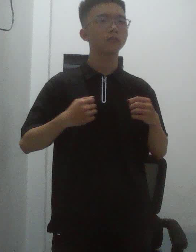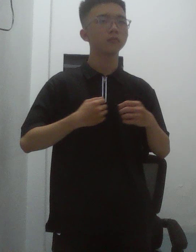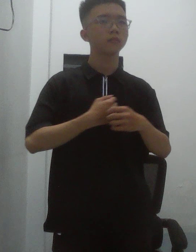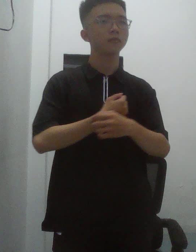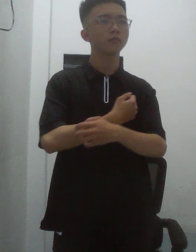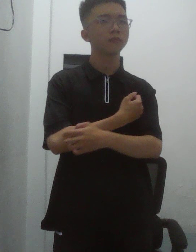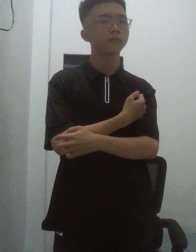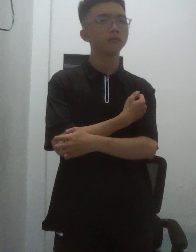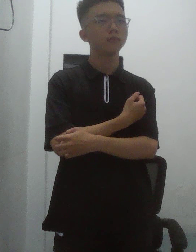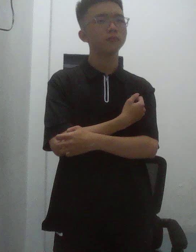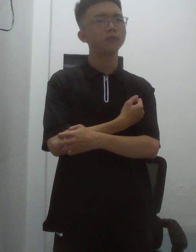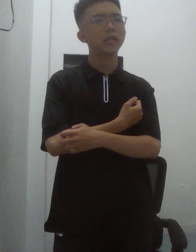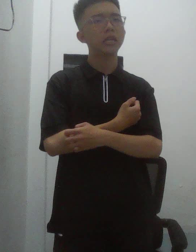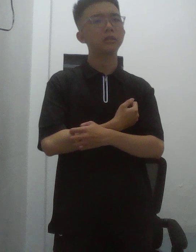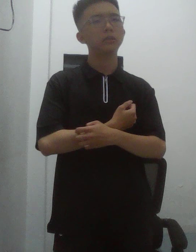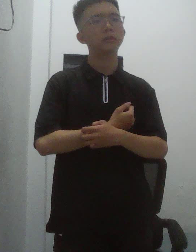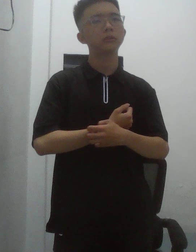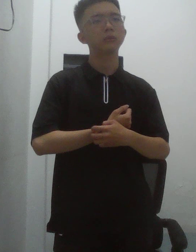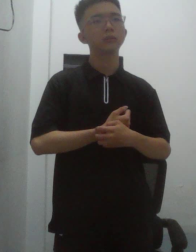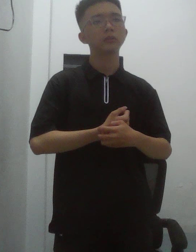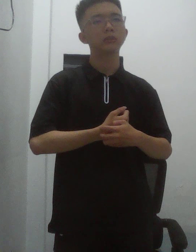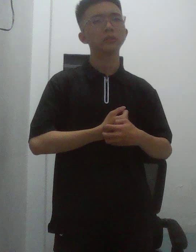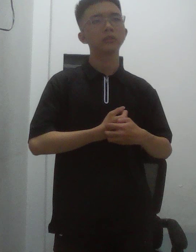ngheo